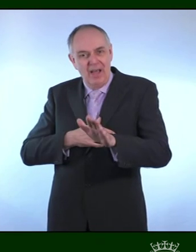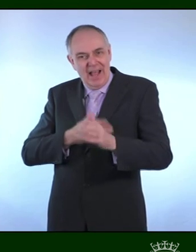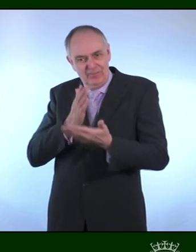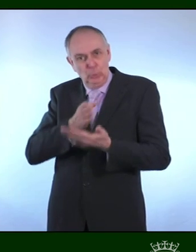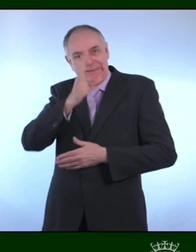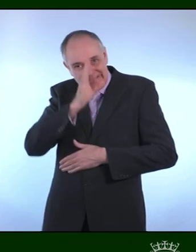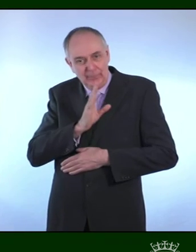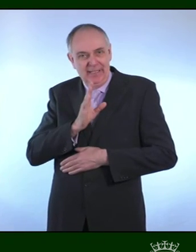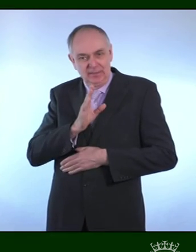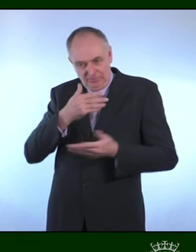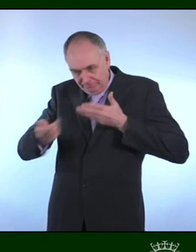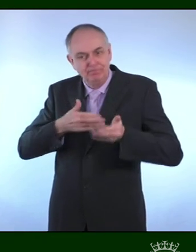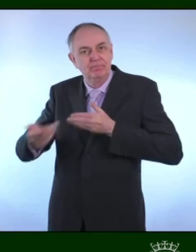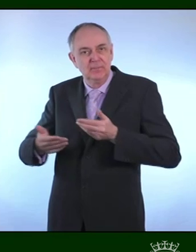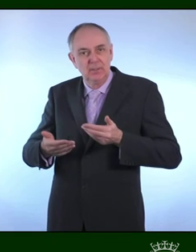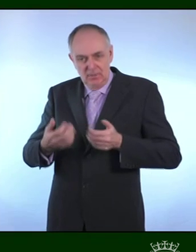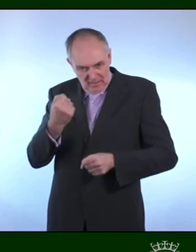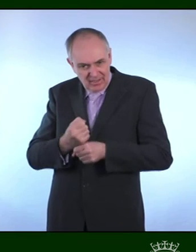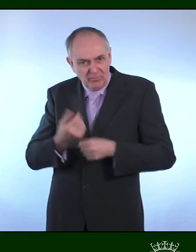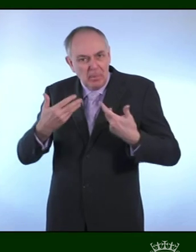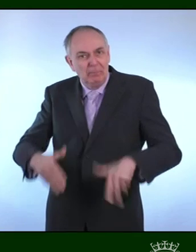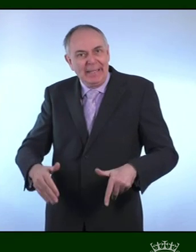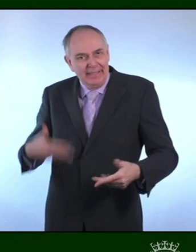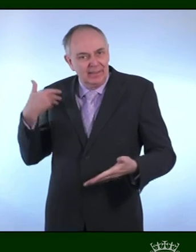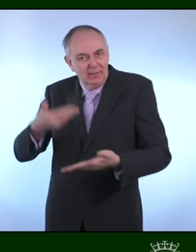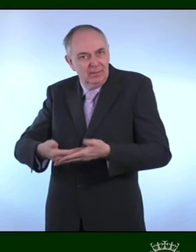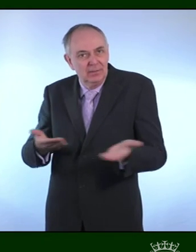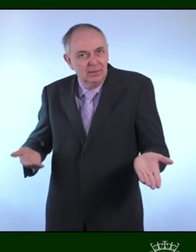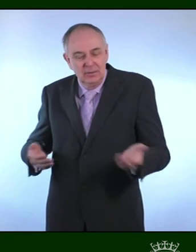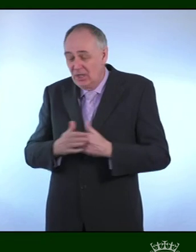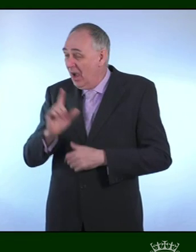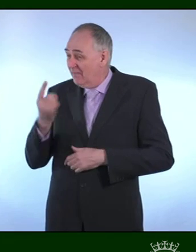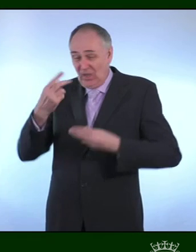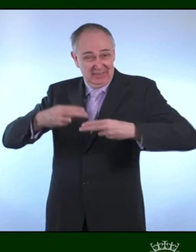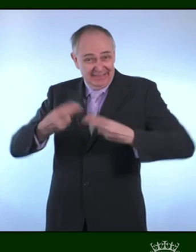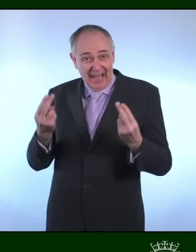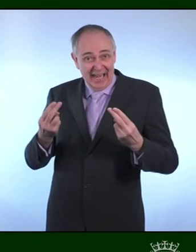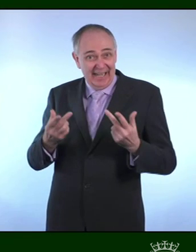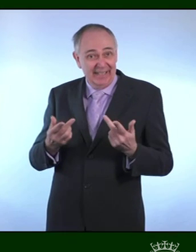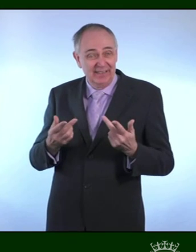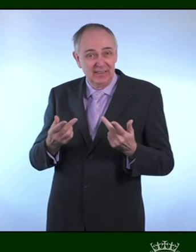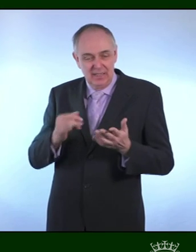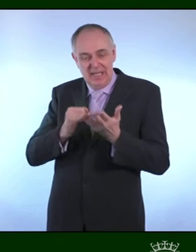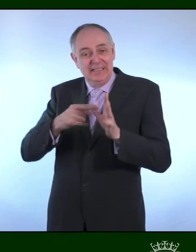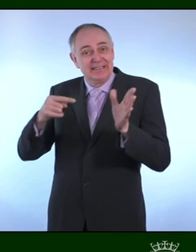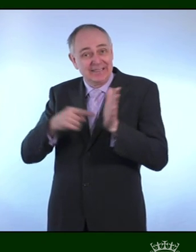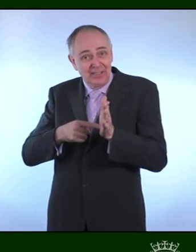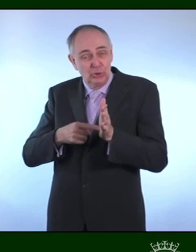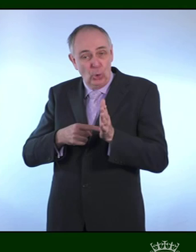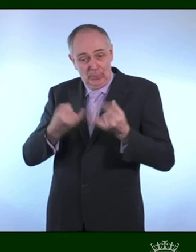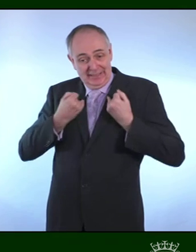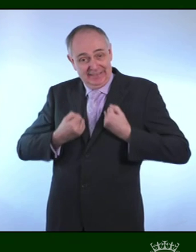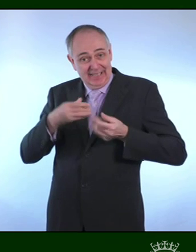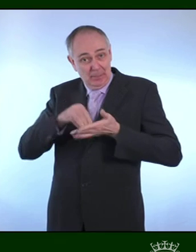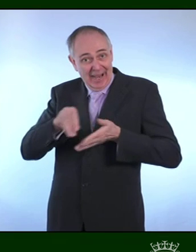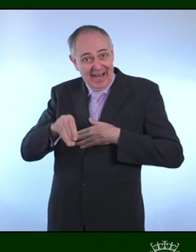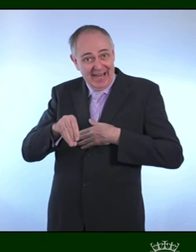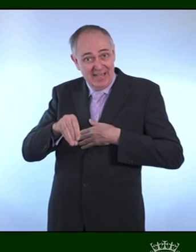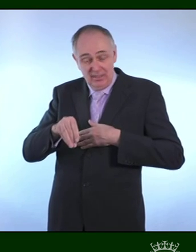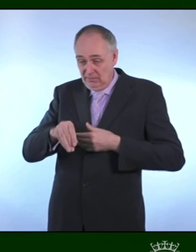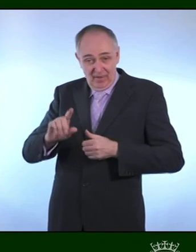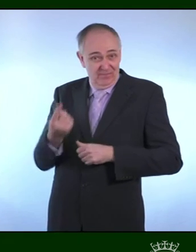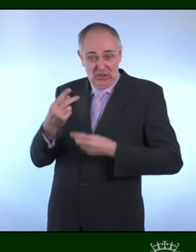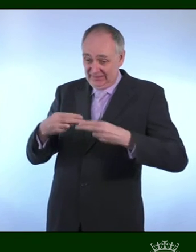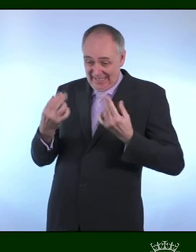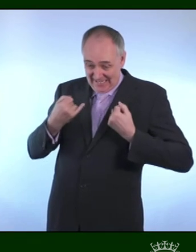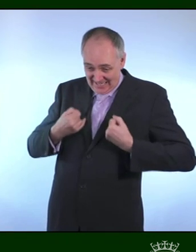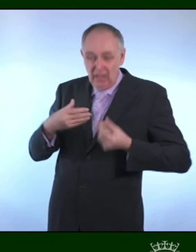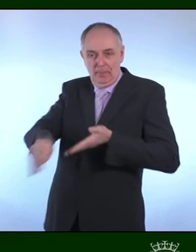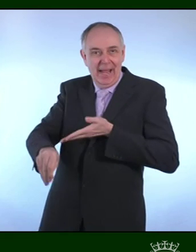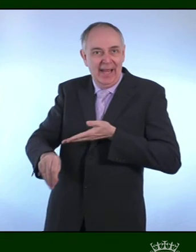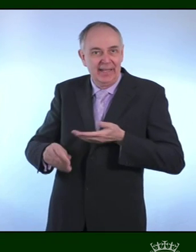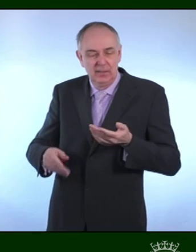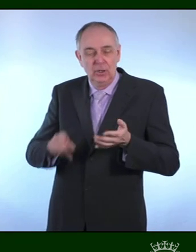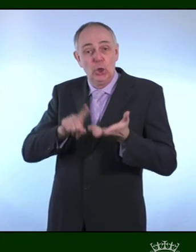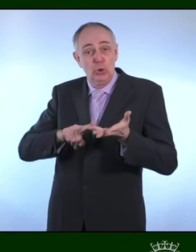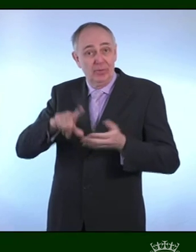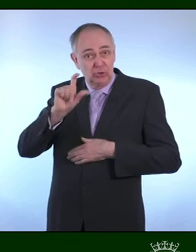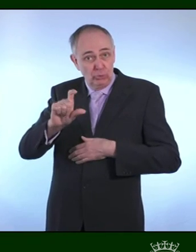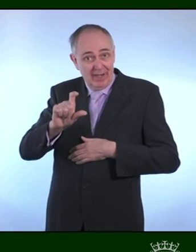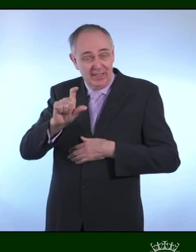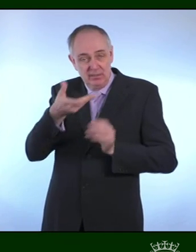That is what he is seeing from this Government, and that is why, from day one, we insisted that statutory sick pay should be payable from day one and that is why we have advanced universal credit.